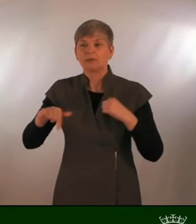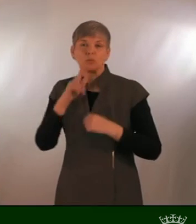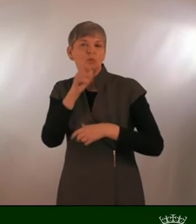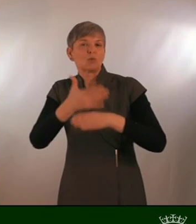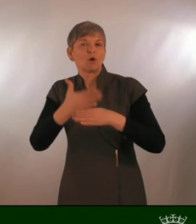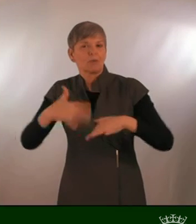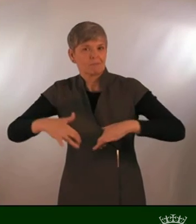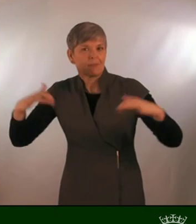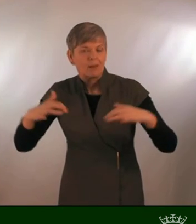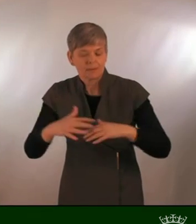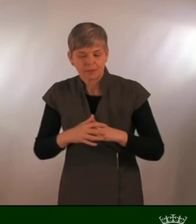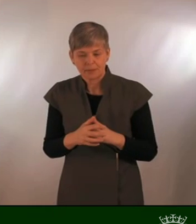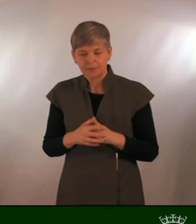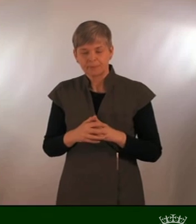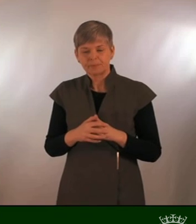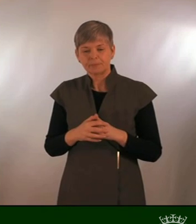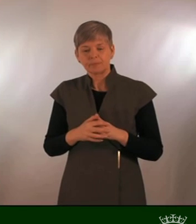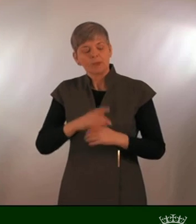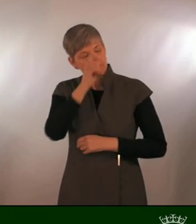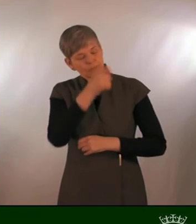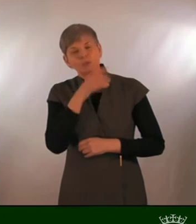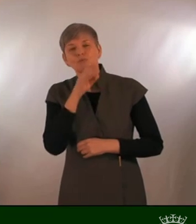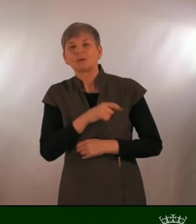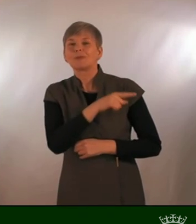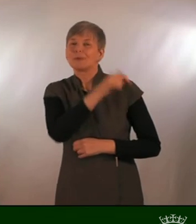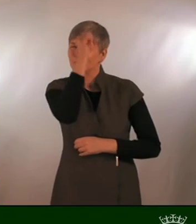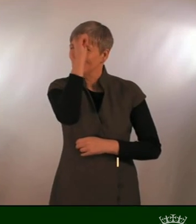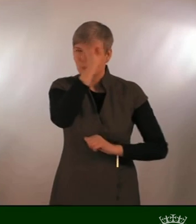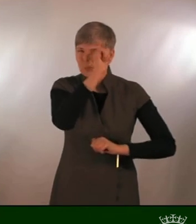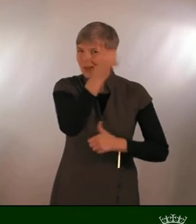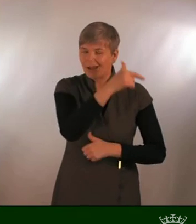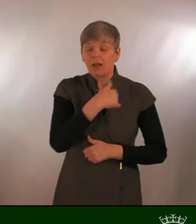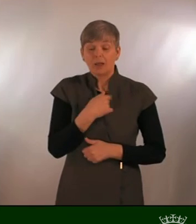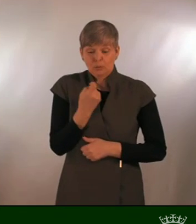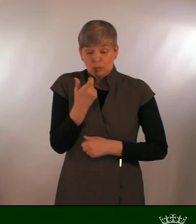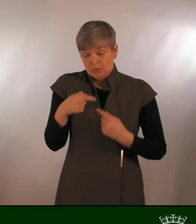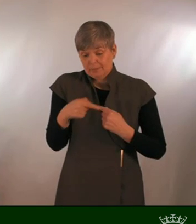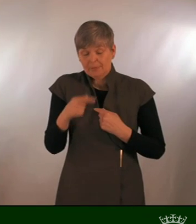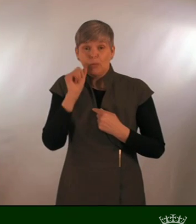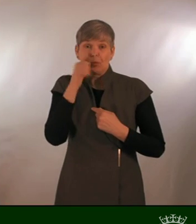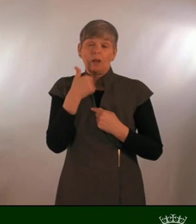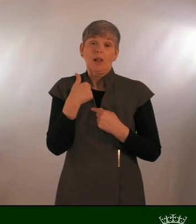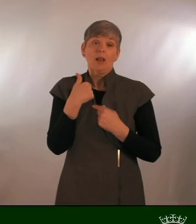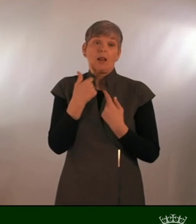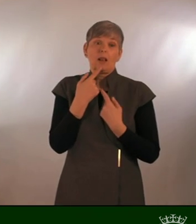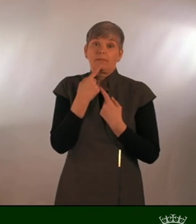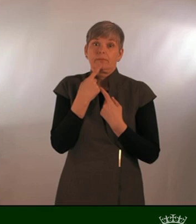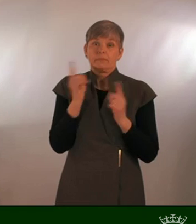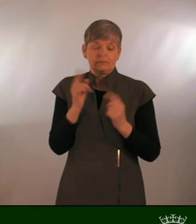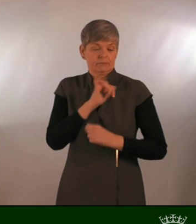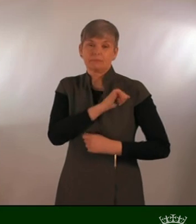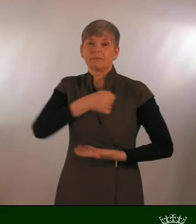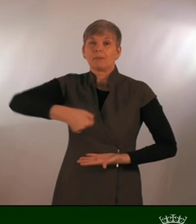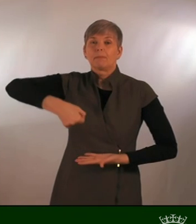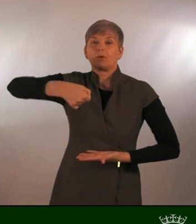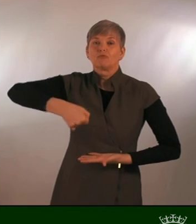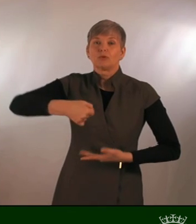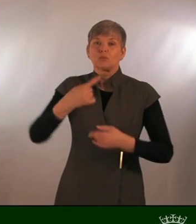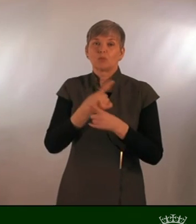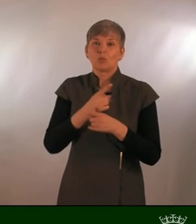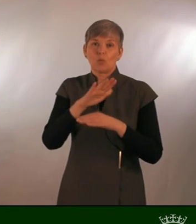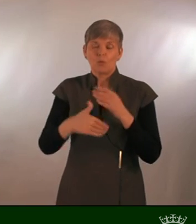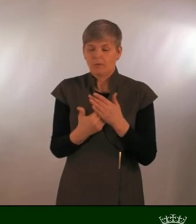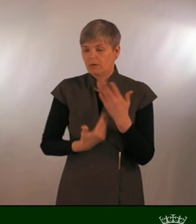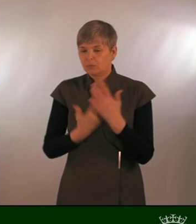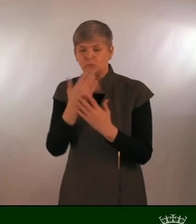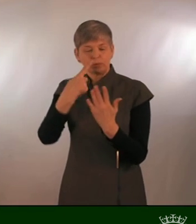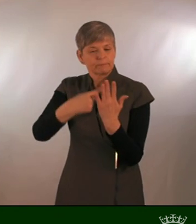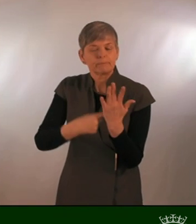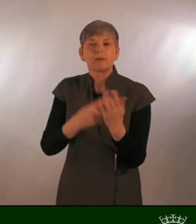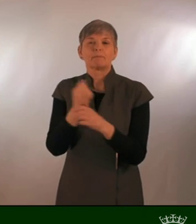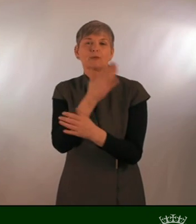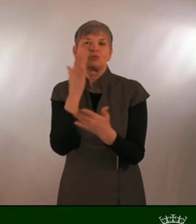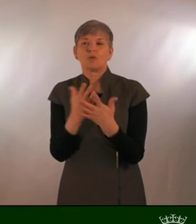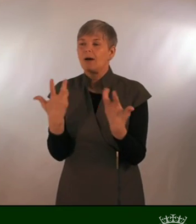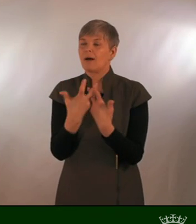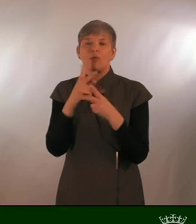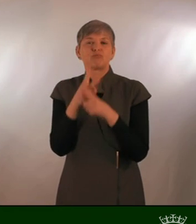As the right honourable Gentleman knows, in just a few minutes we will be hearing from my right honourable Friend the Chancellor about what measures we are taking to protect everybody.